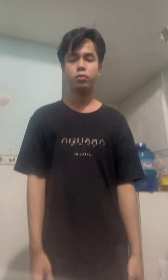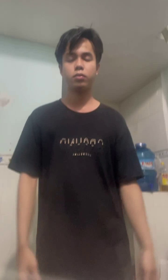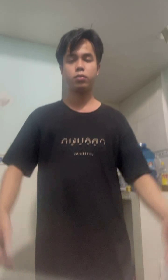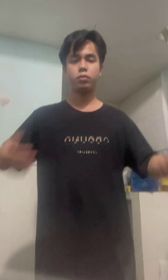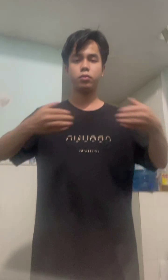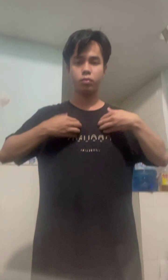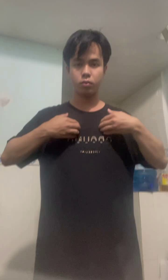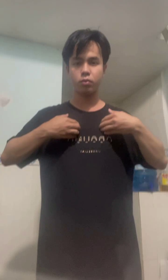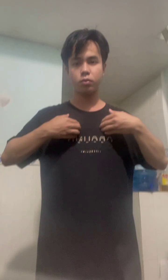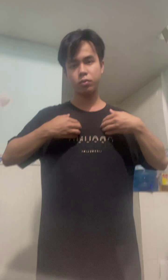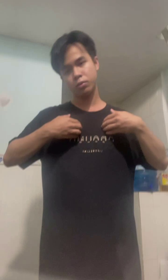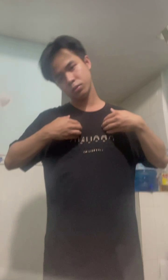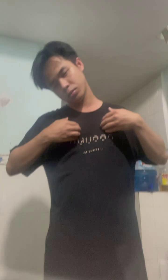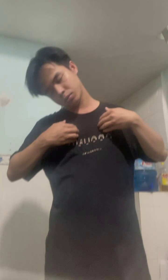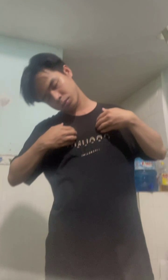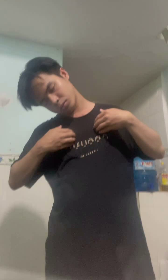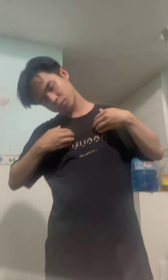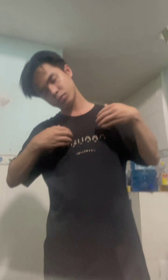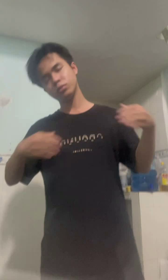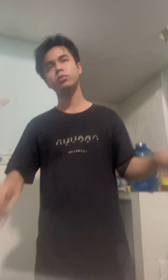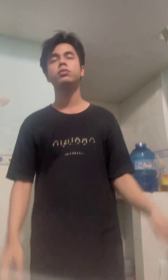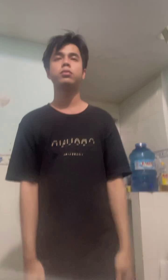met moi